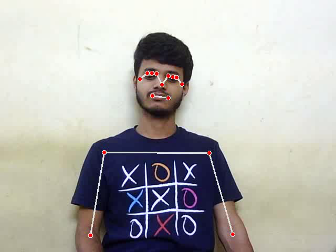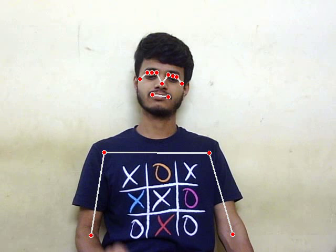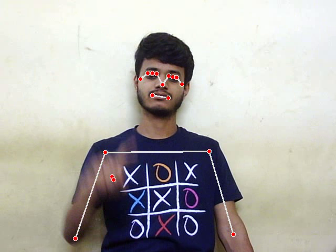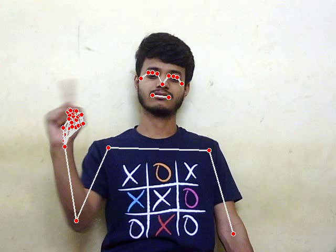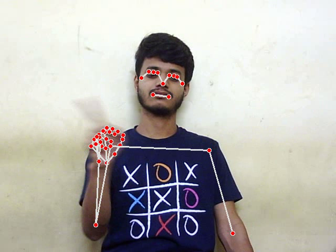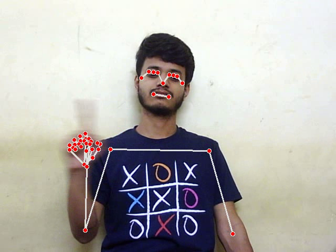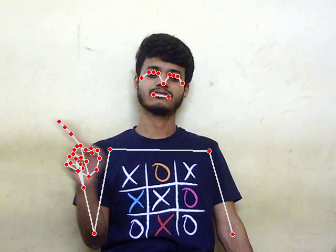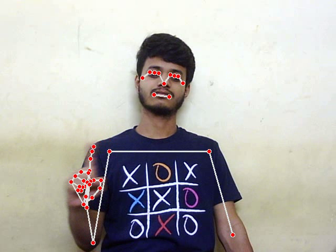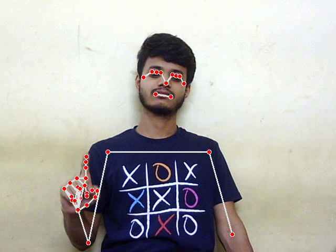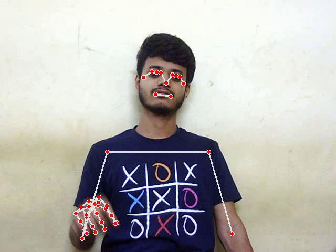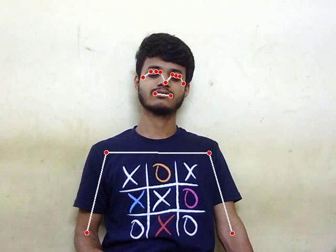where